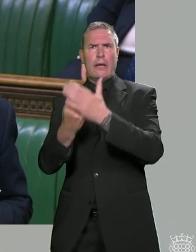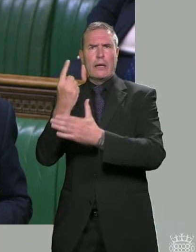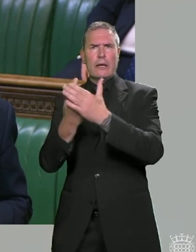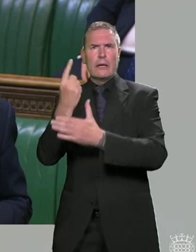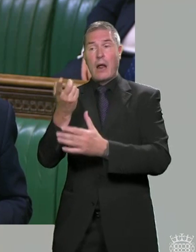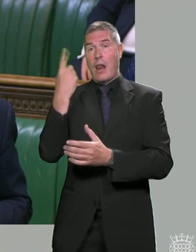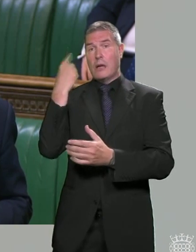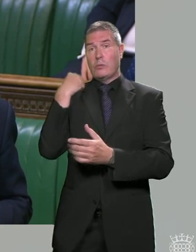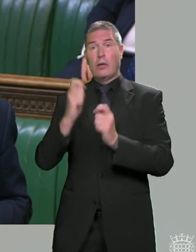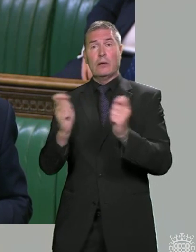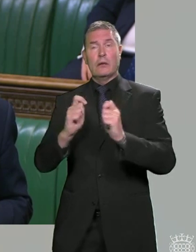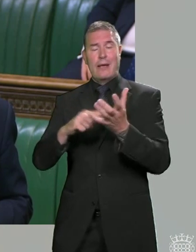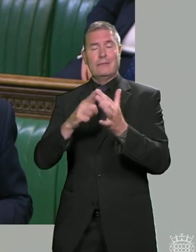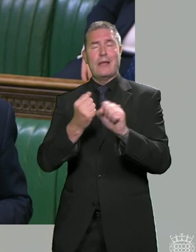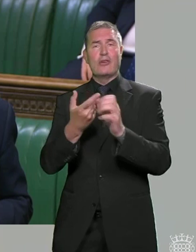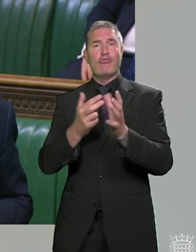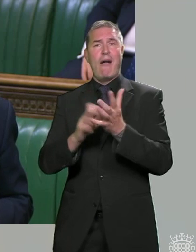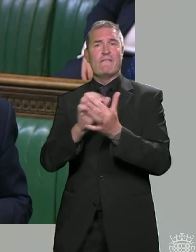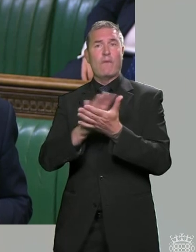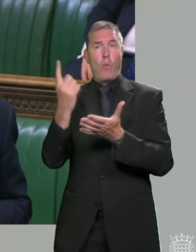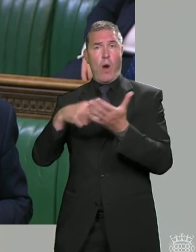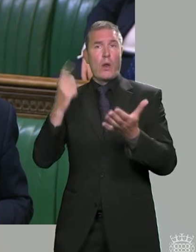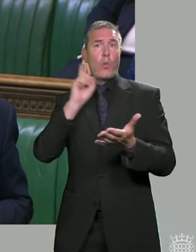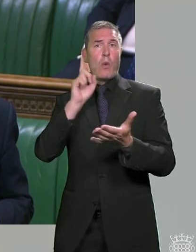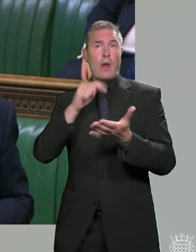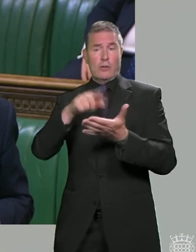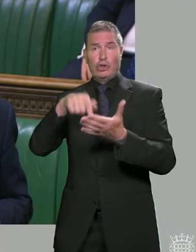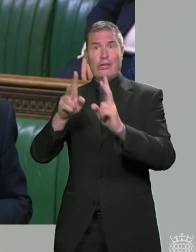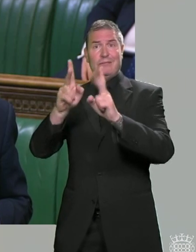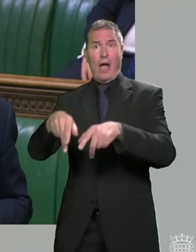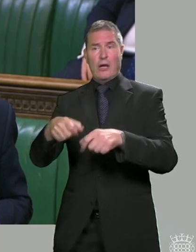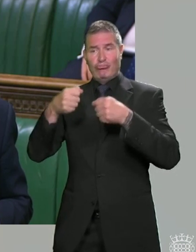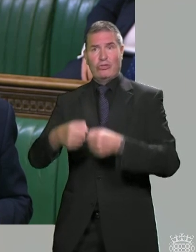Last week, The Telegraph reported that Sonia Deleon died unresuscitated.